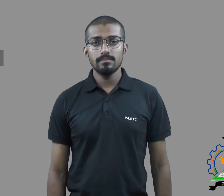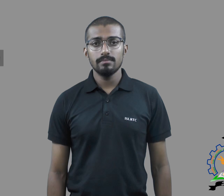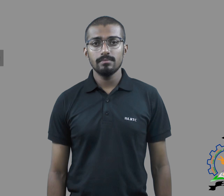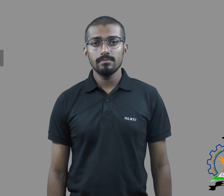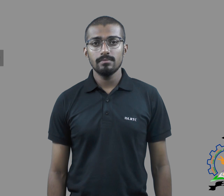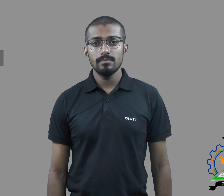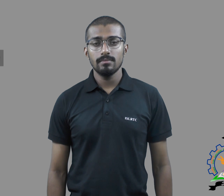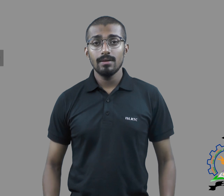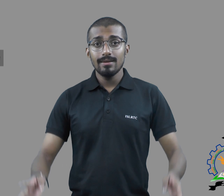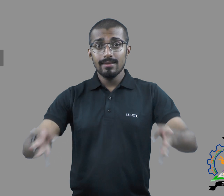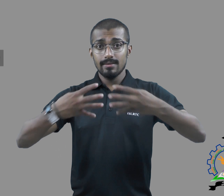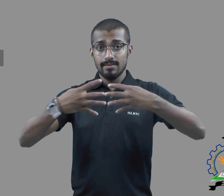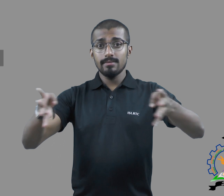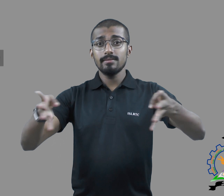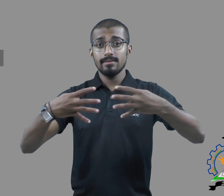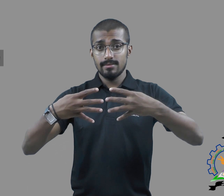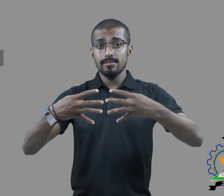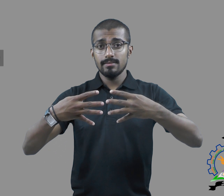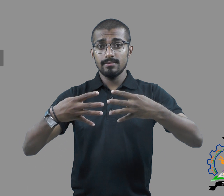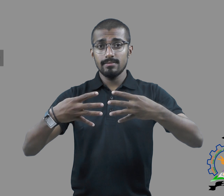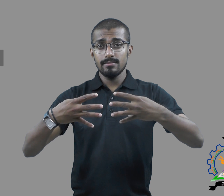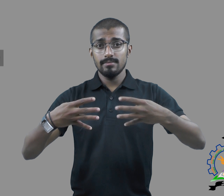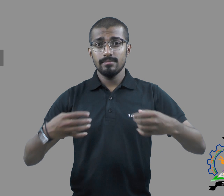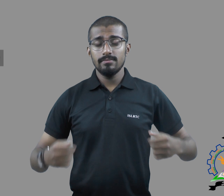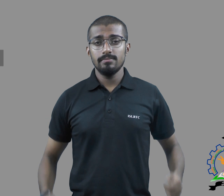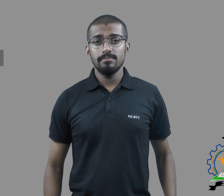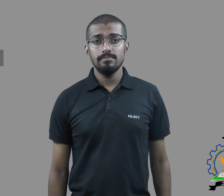Gate